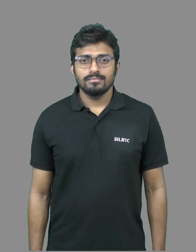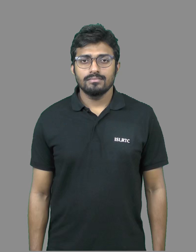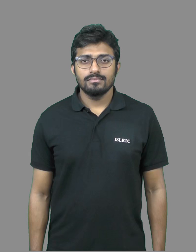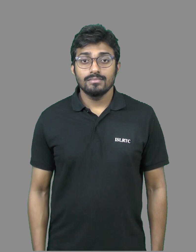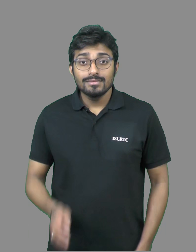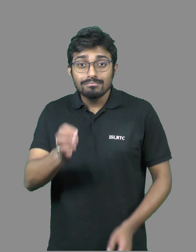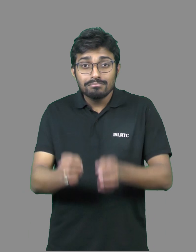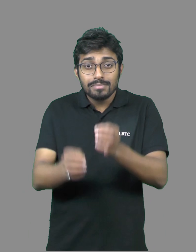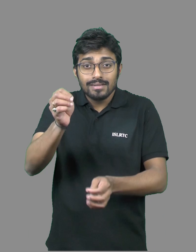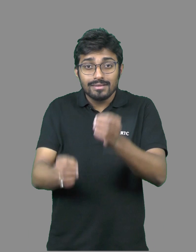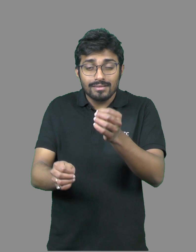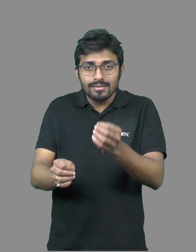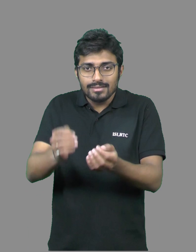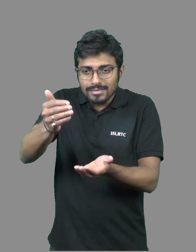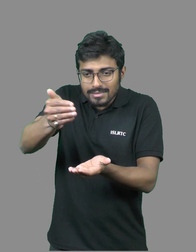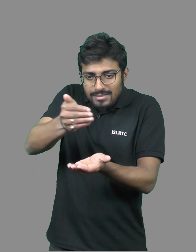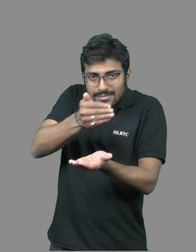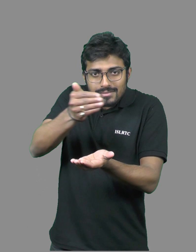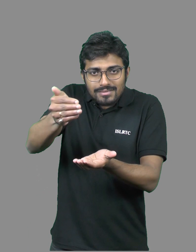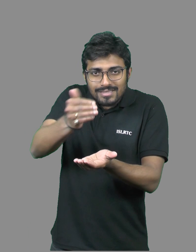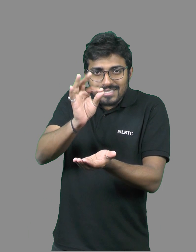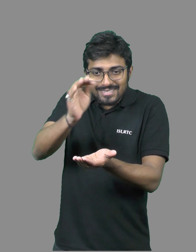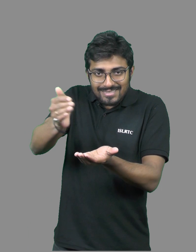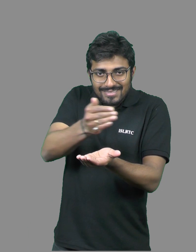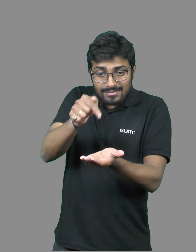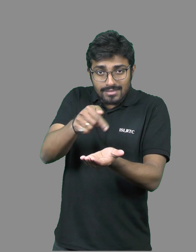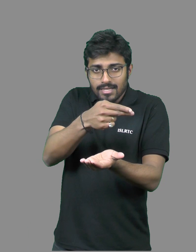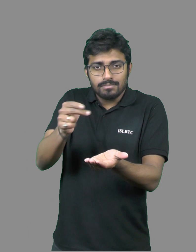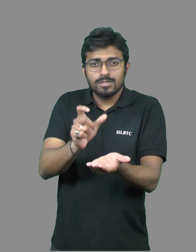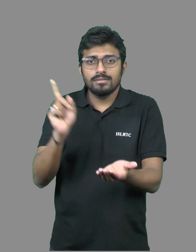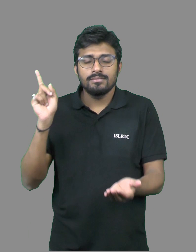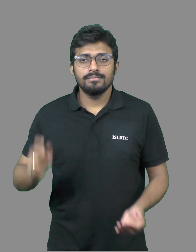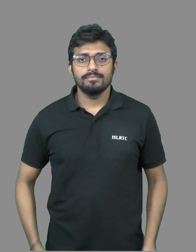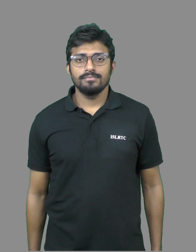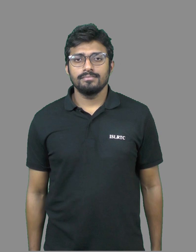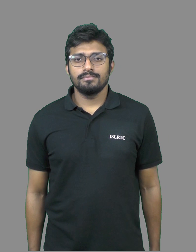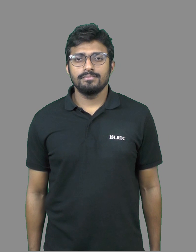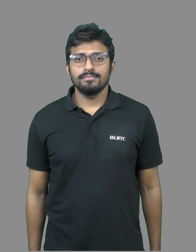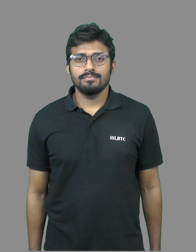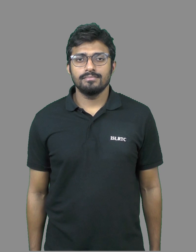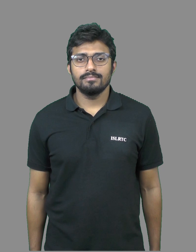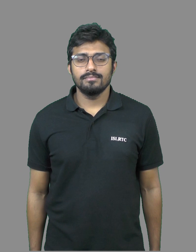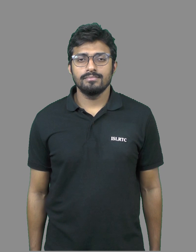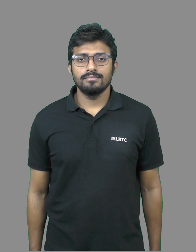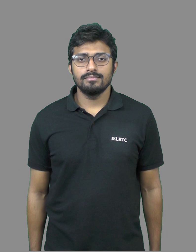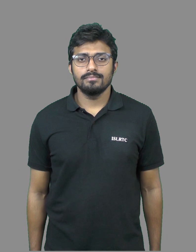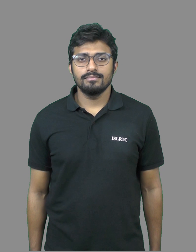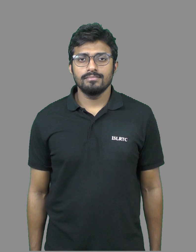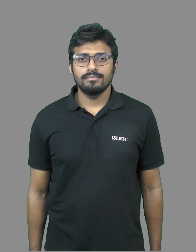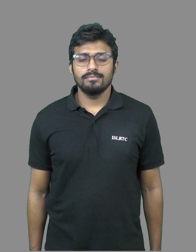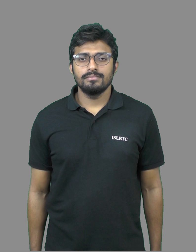Milk Cream Malai